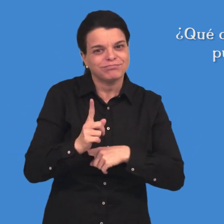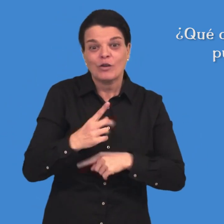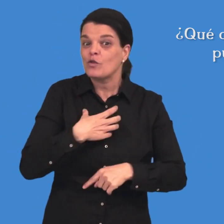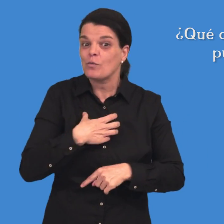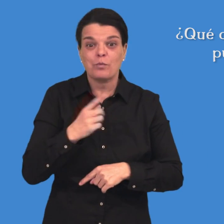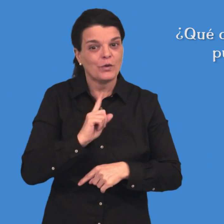poder